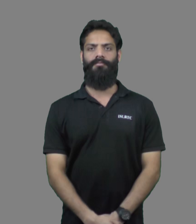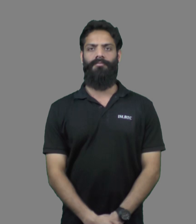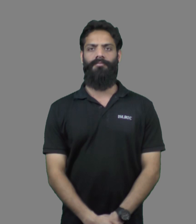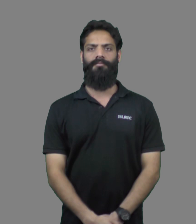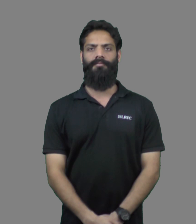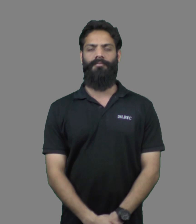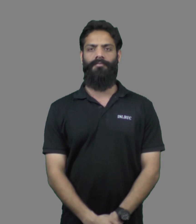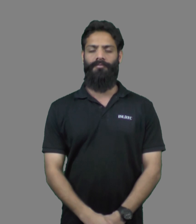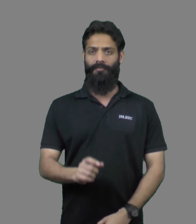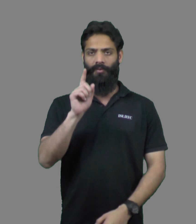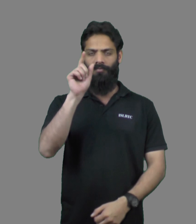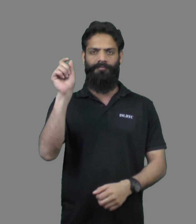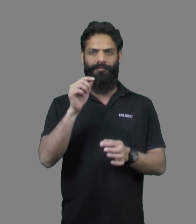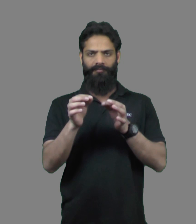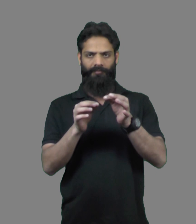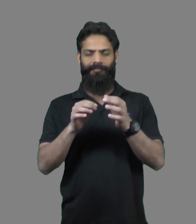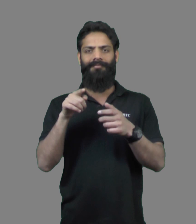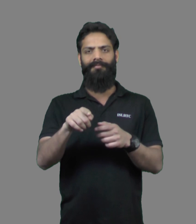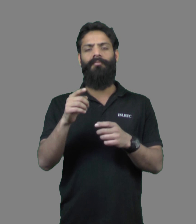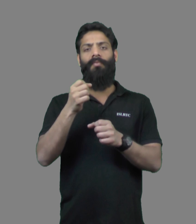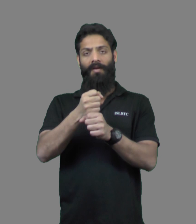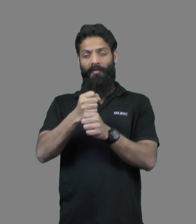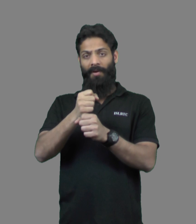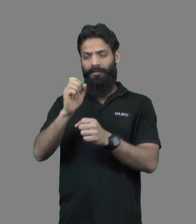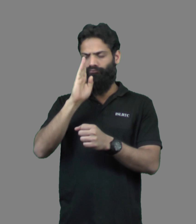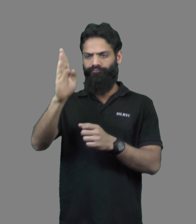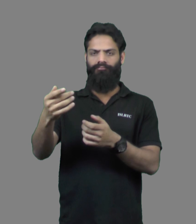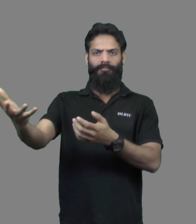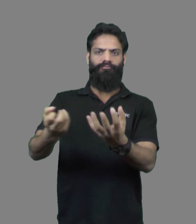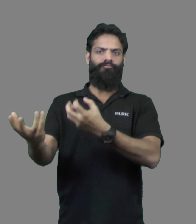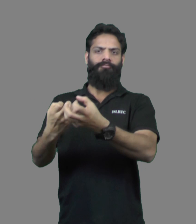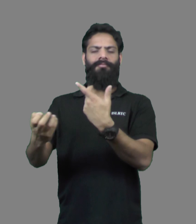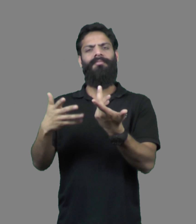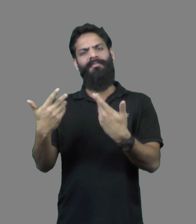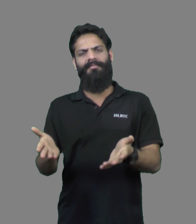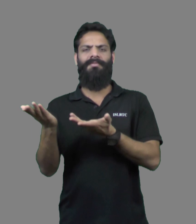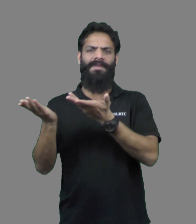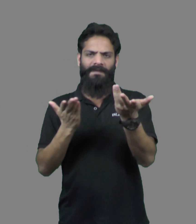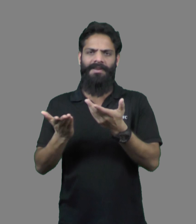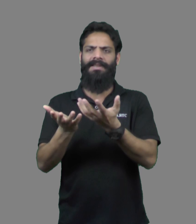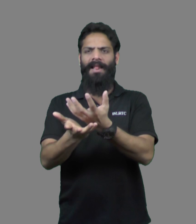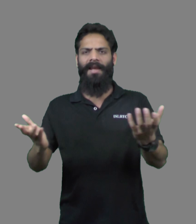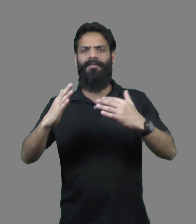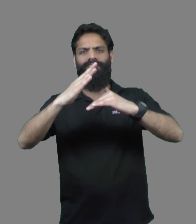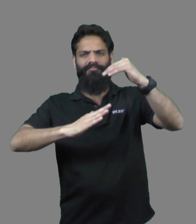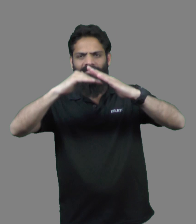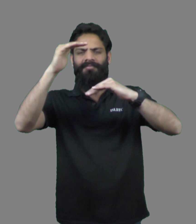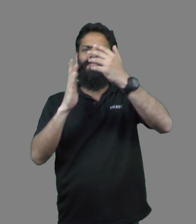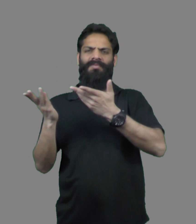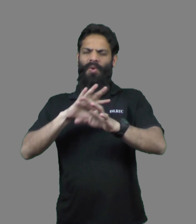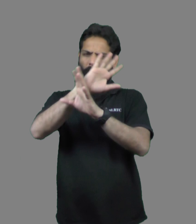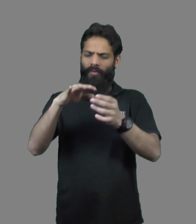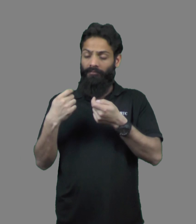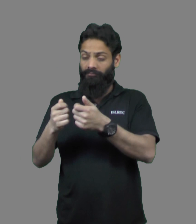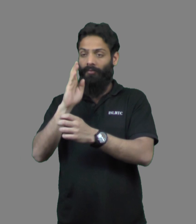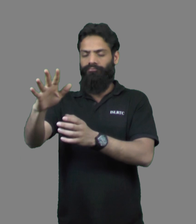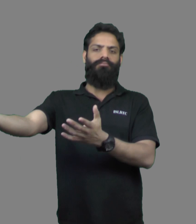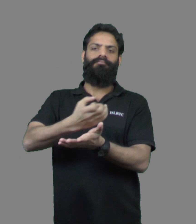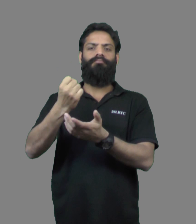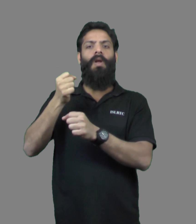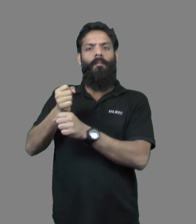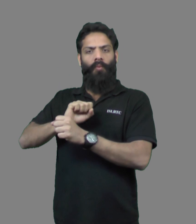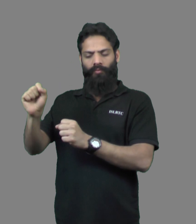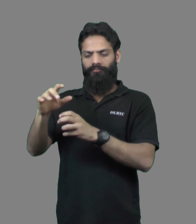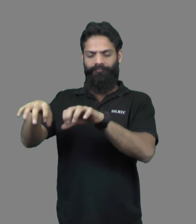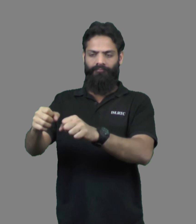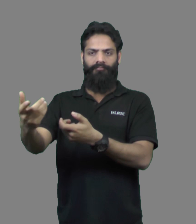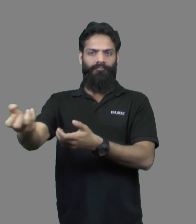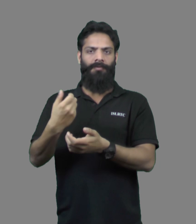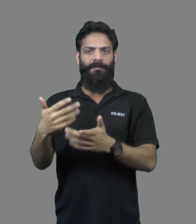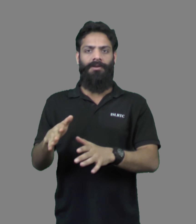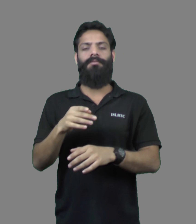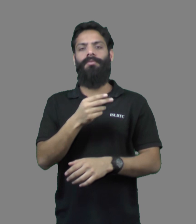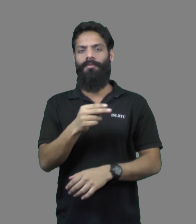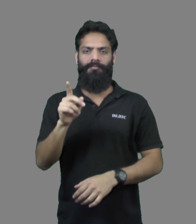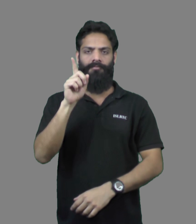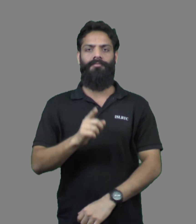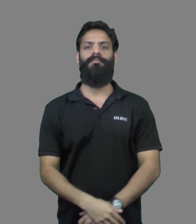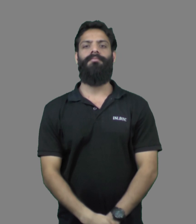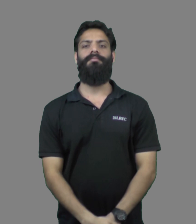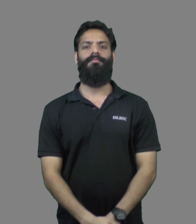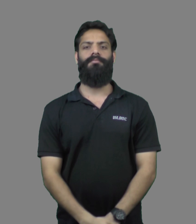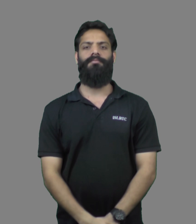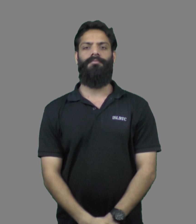Direct Government Purchase